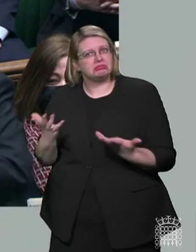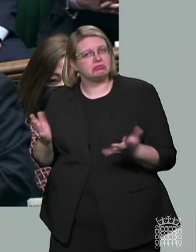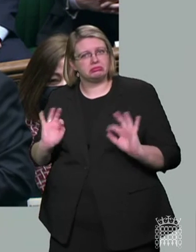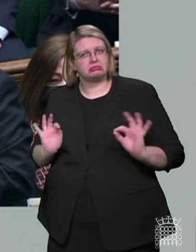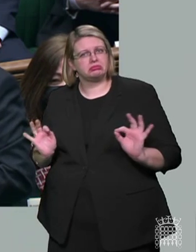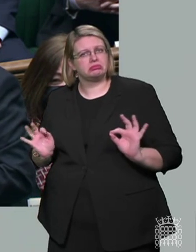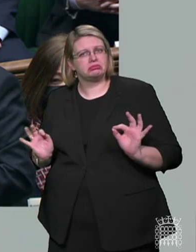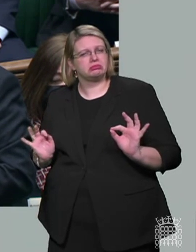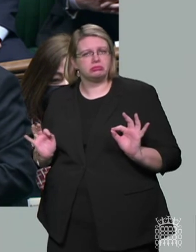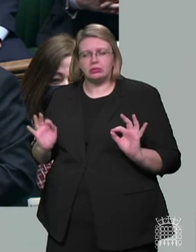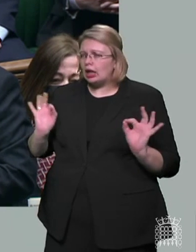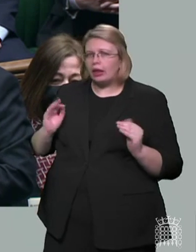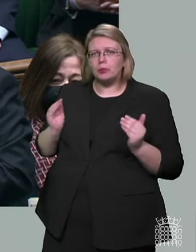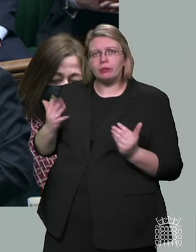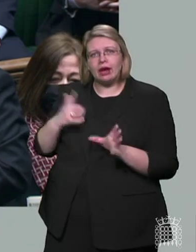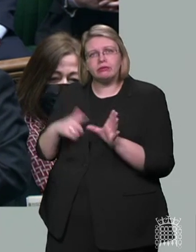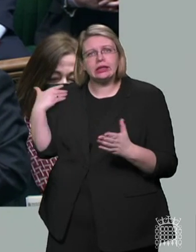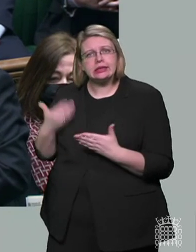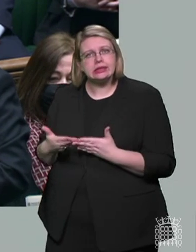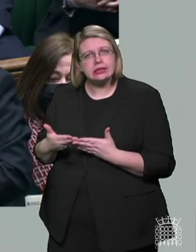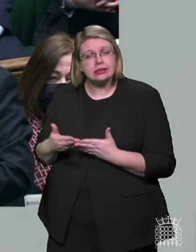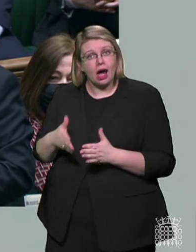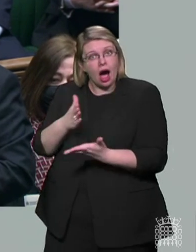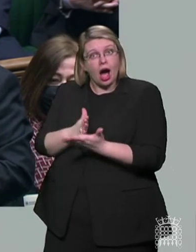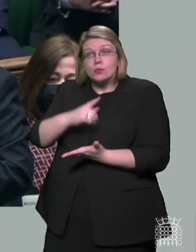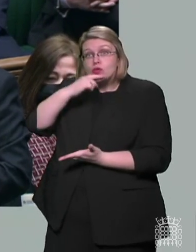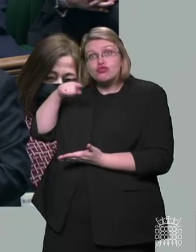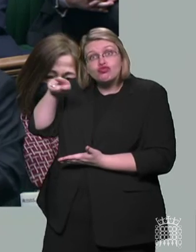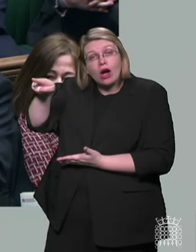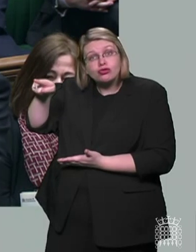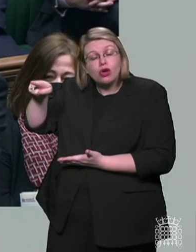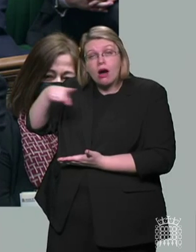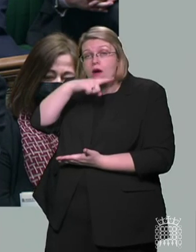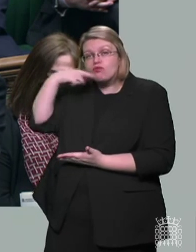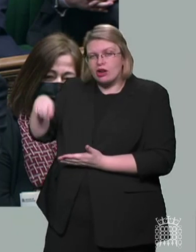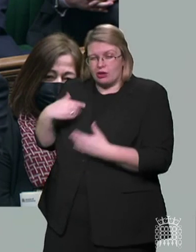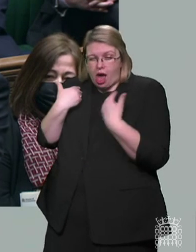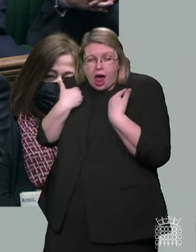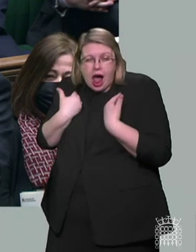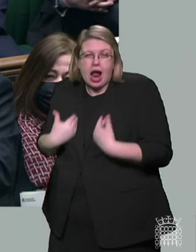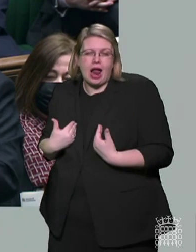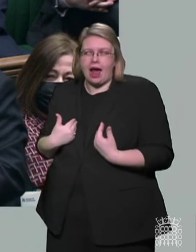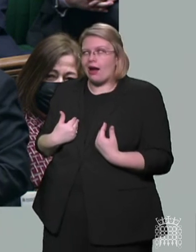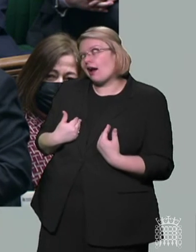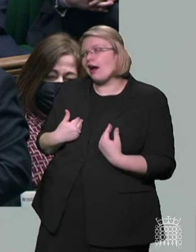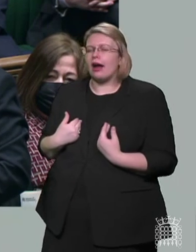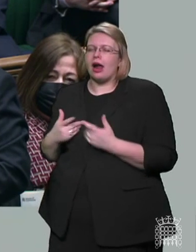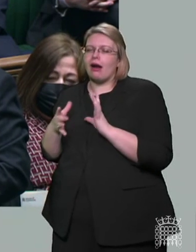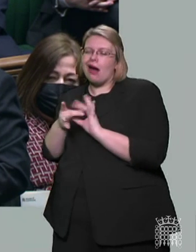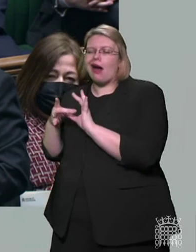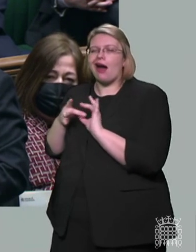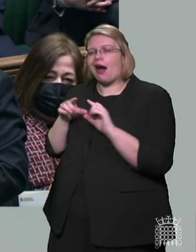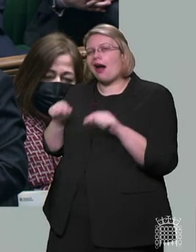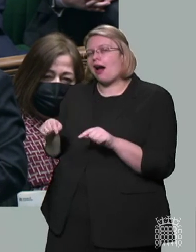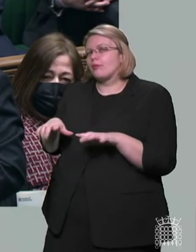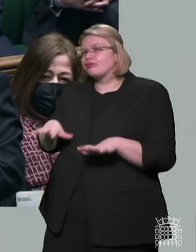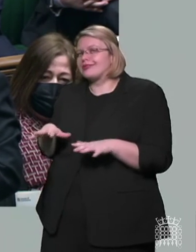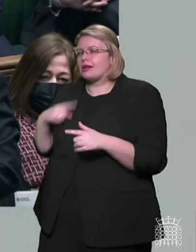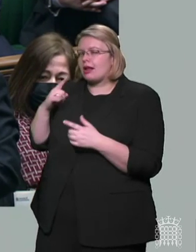The truth is that Russian oligarchs who give the right people in power a golden handshake have been welcomed into London for years.